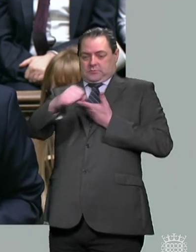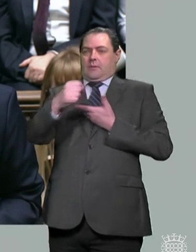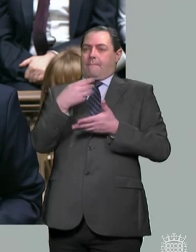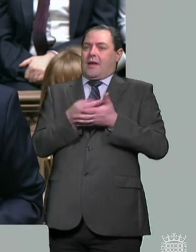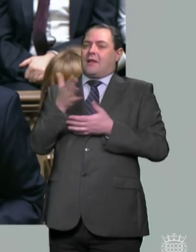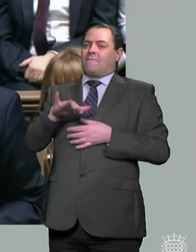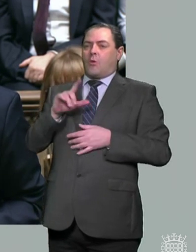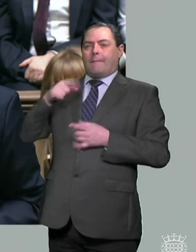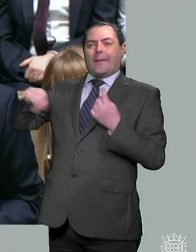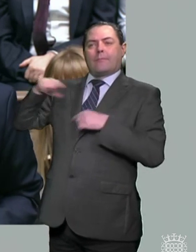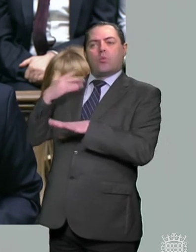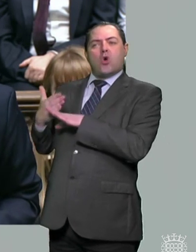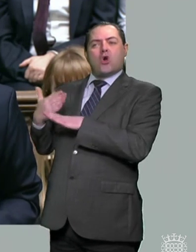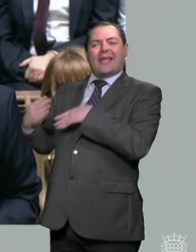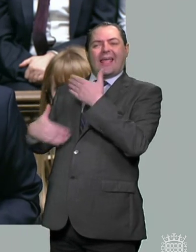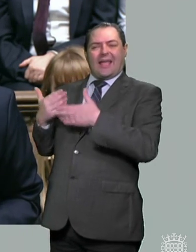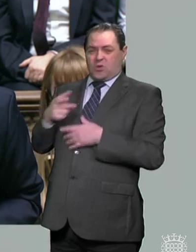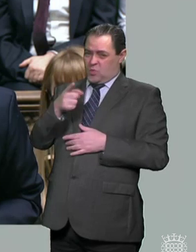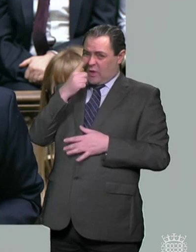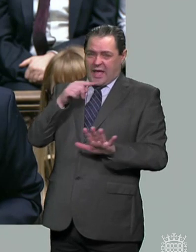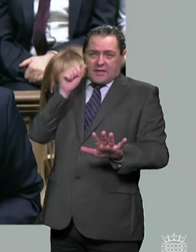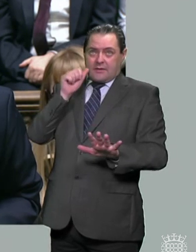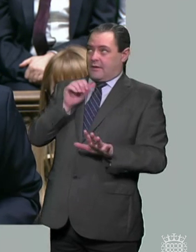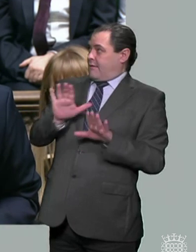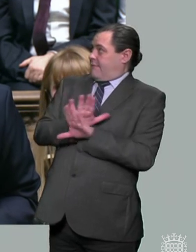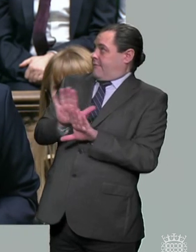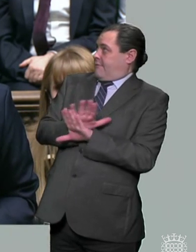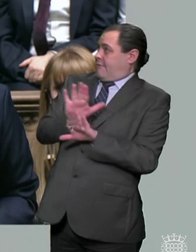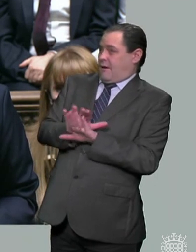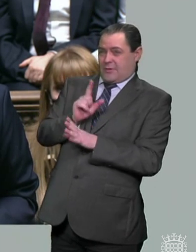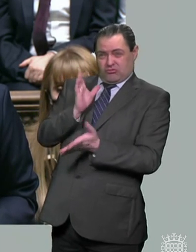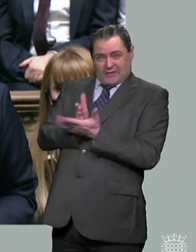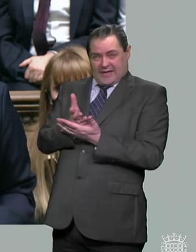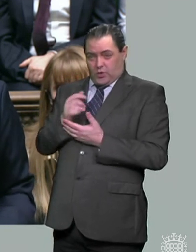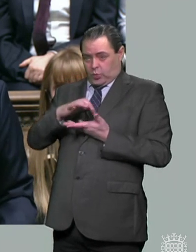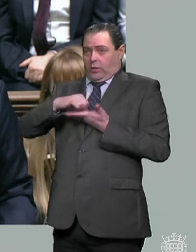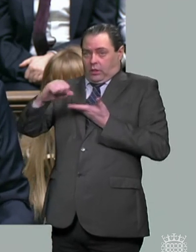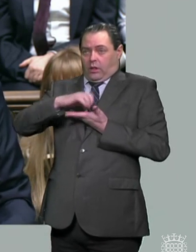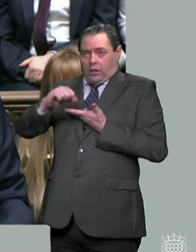You can be as stealthy as you like, but you cannot hide reality.